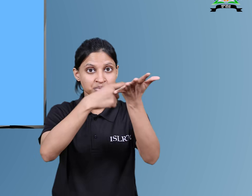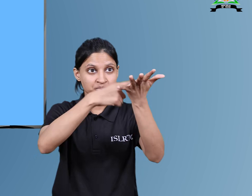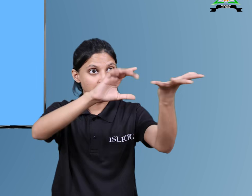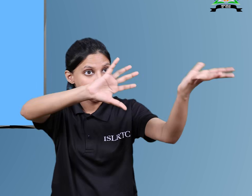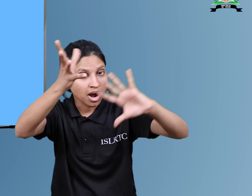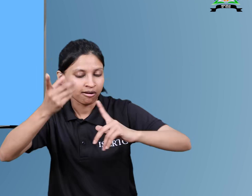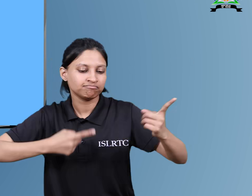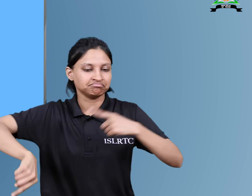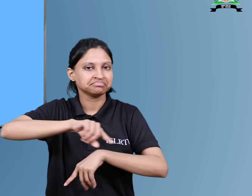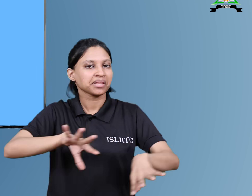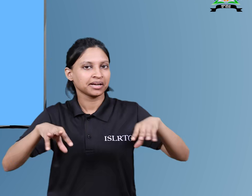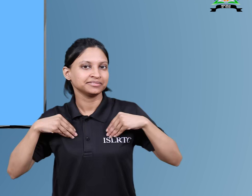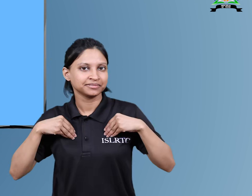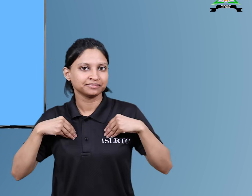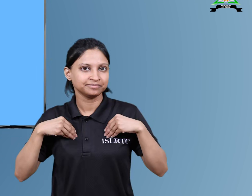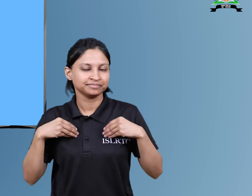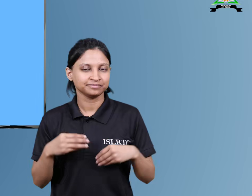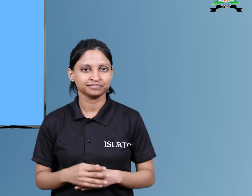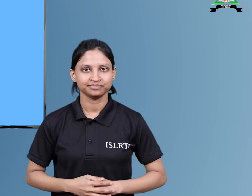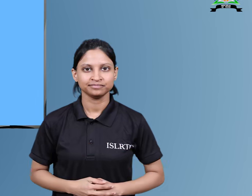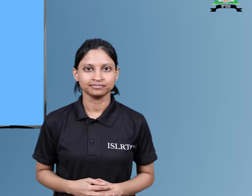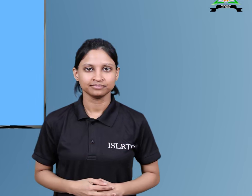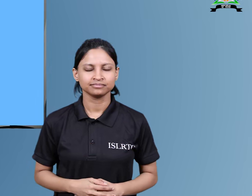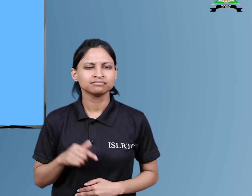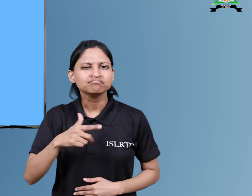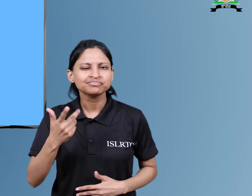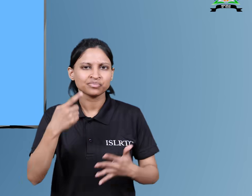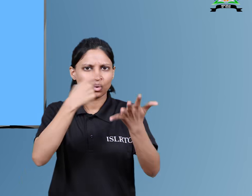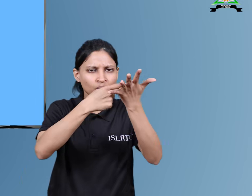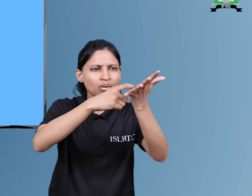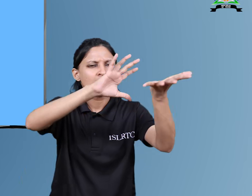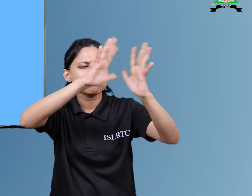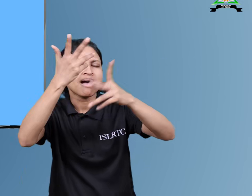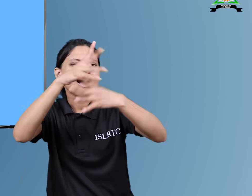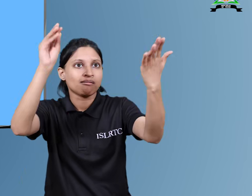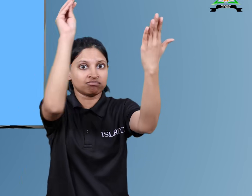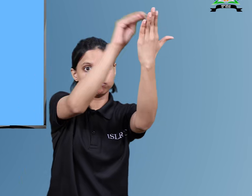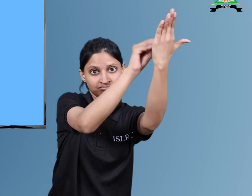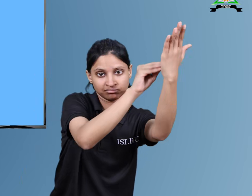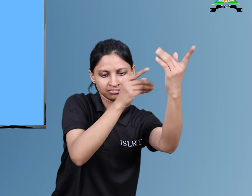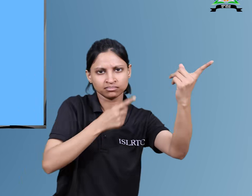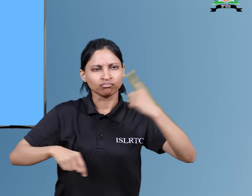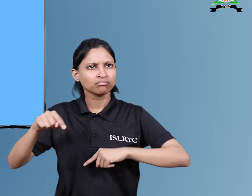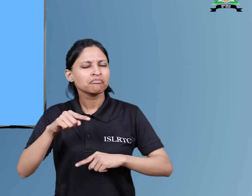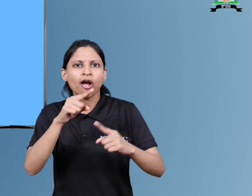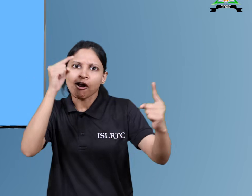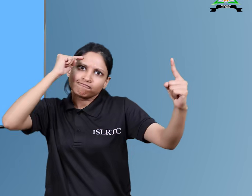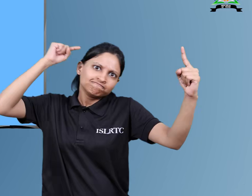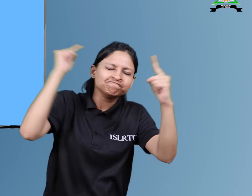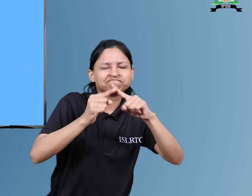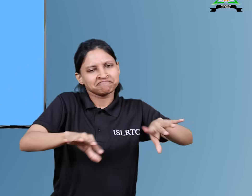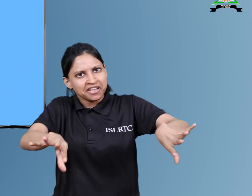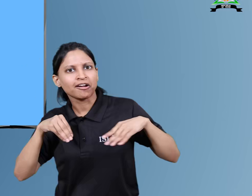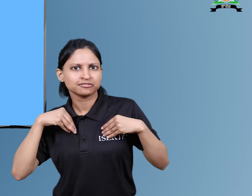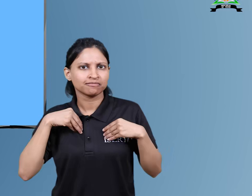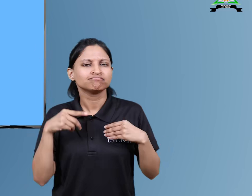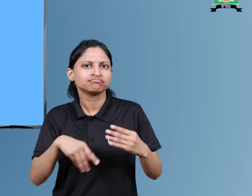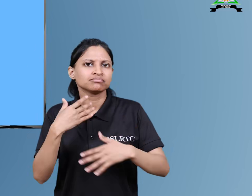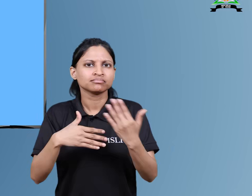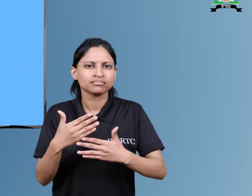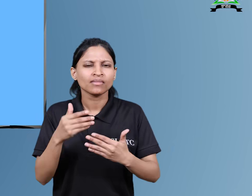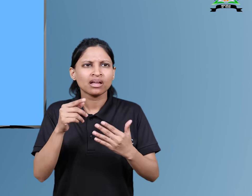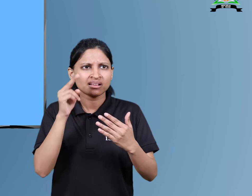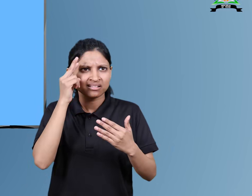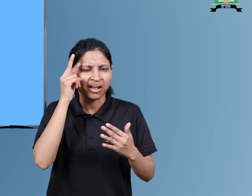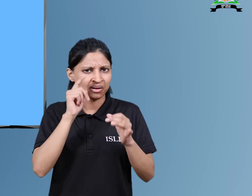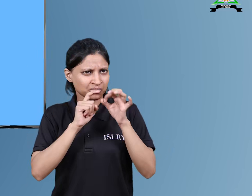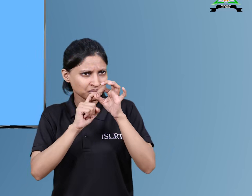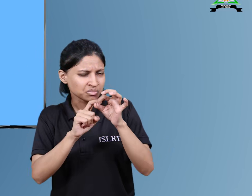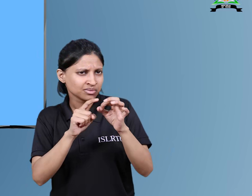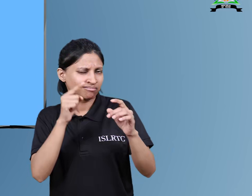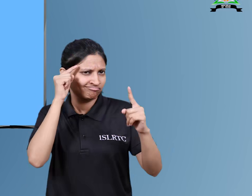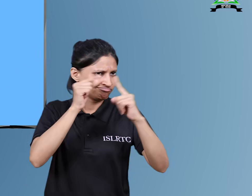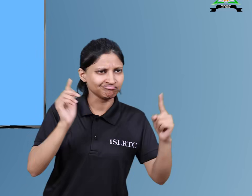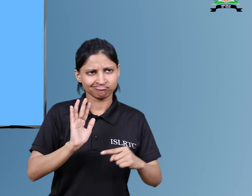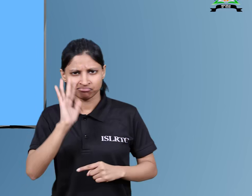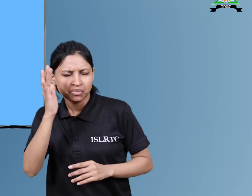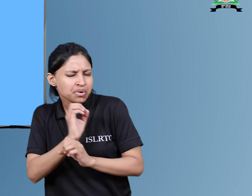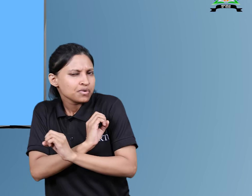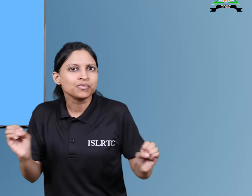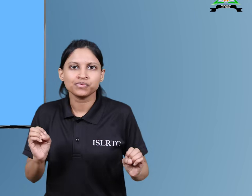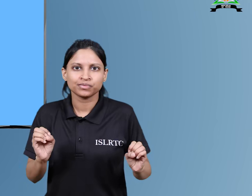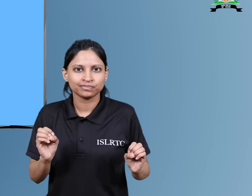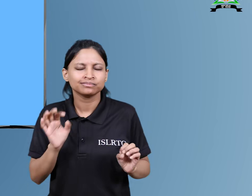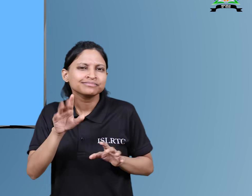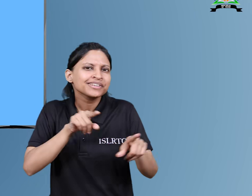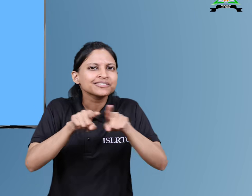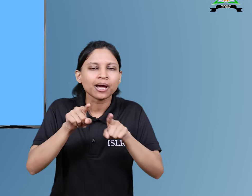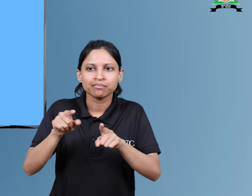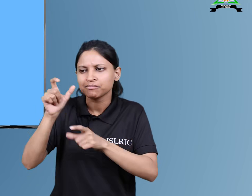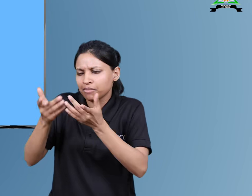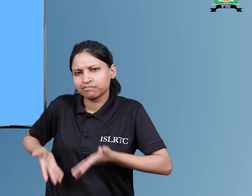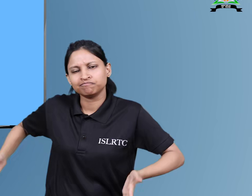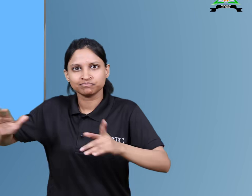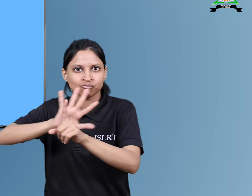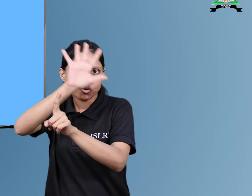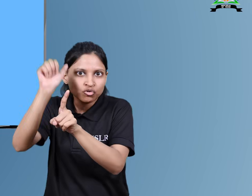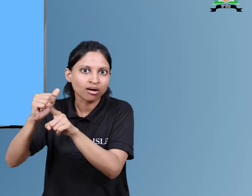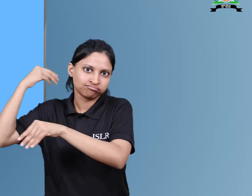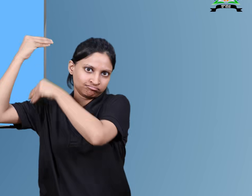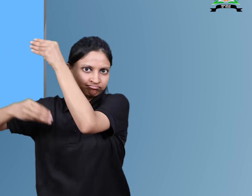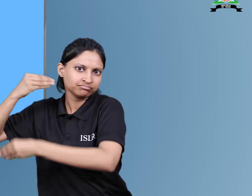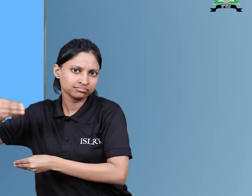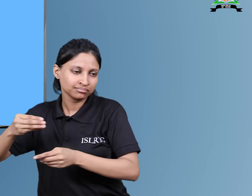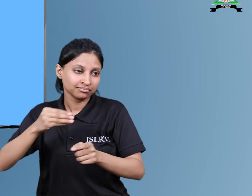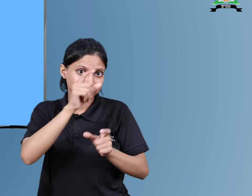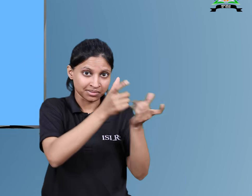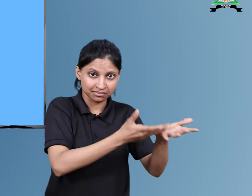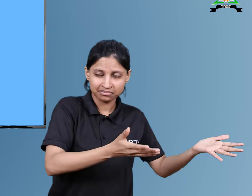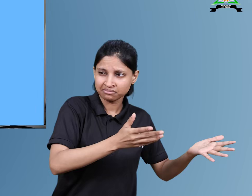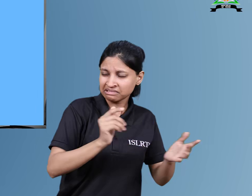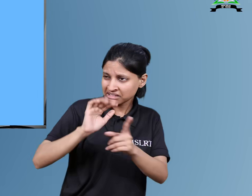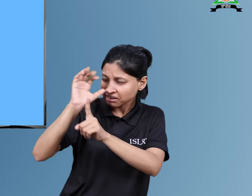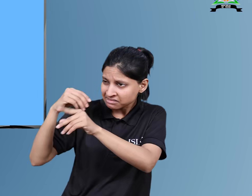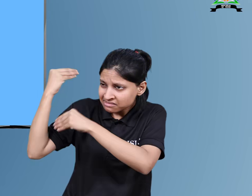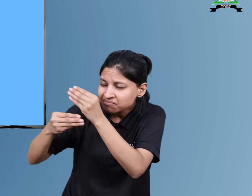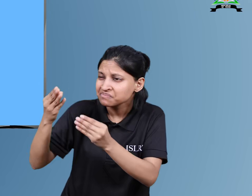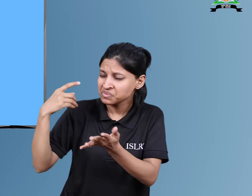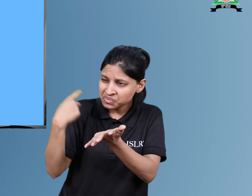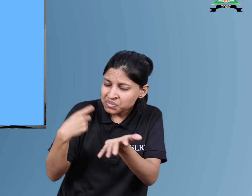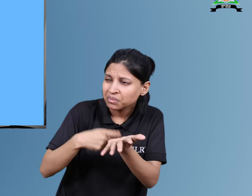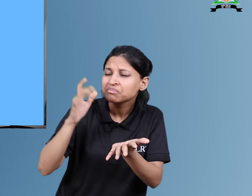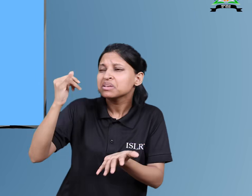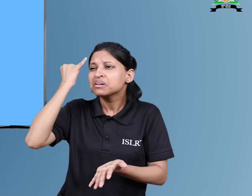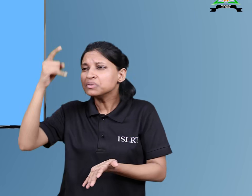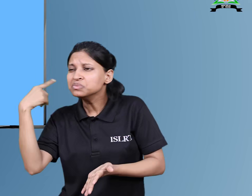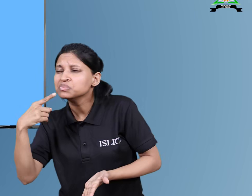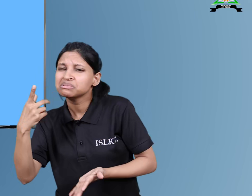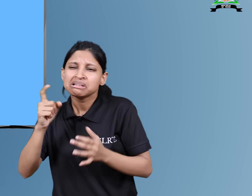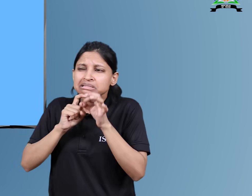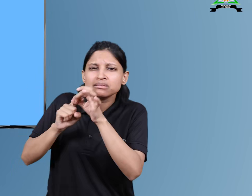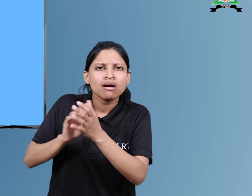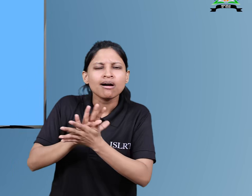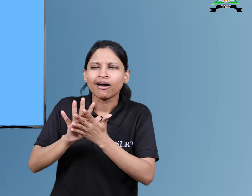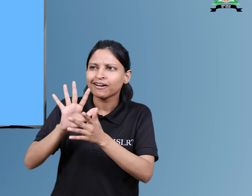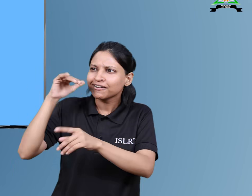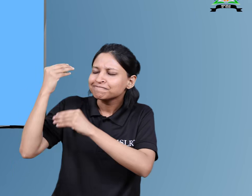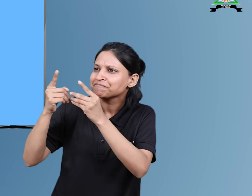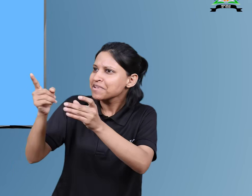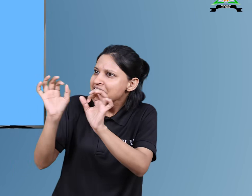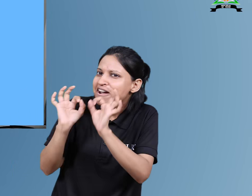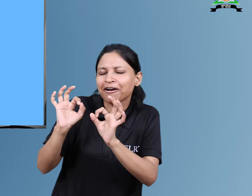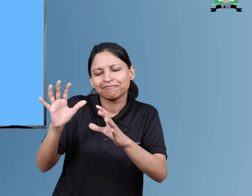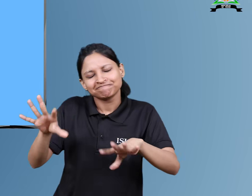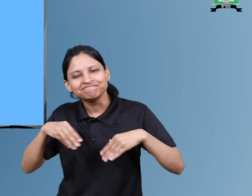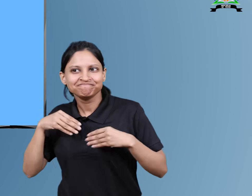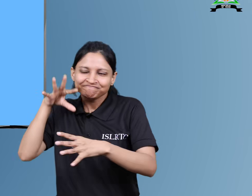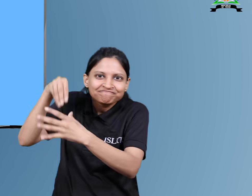Dogma Dogma is a set of principles that individuals accept as true, without questioning or doubt. cultural practices and traditions are frequently accepted by people without skepticism.